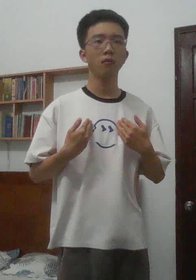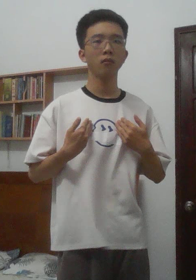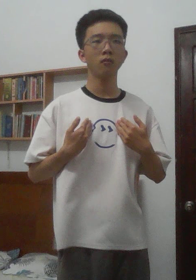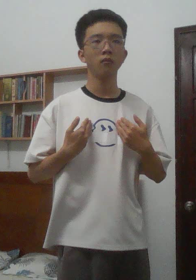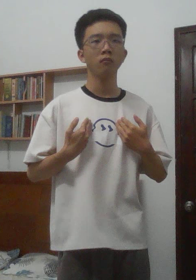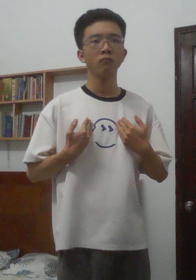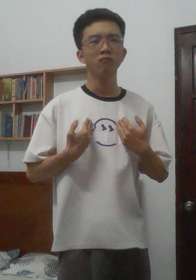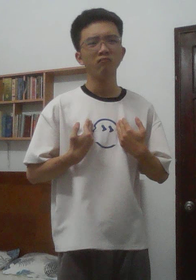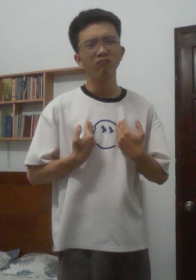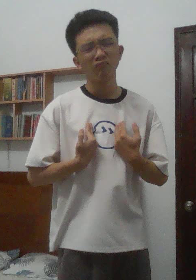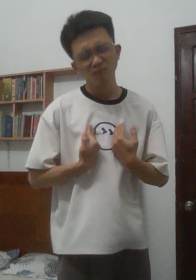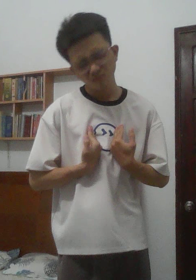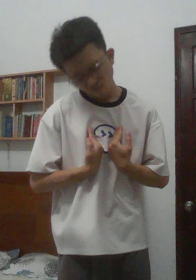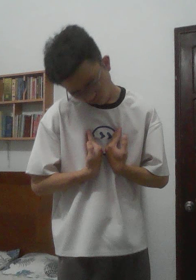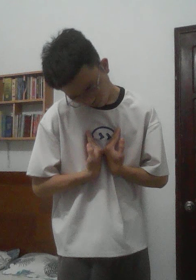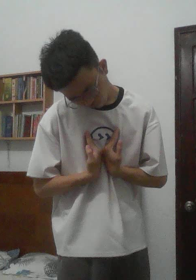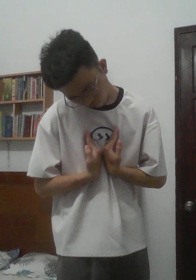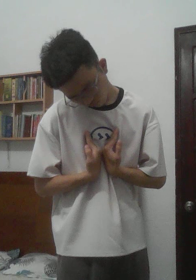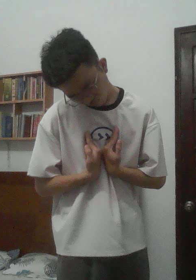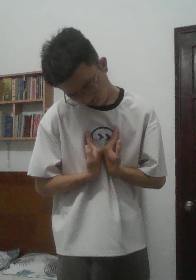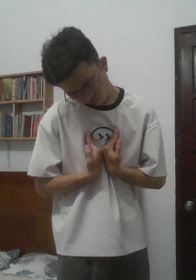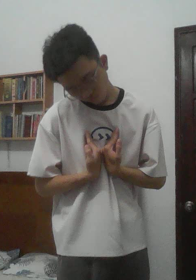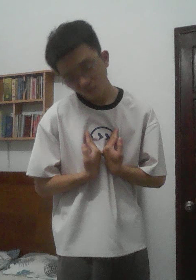met